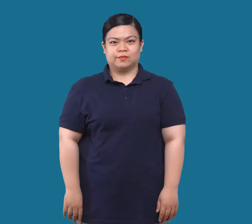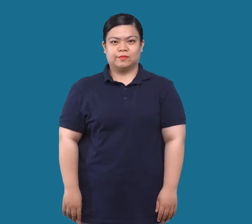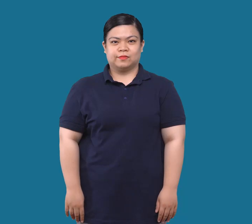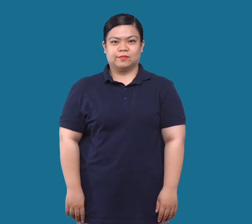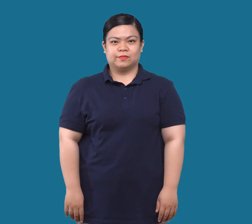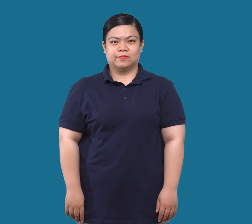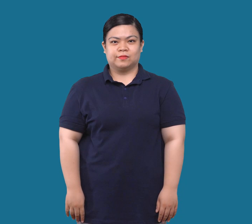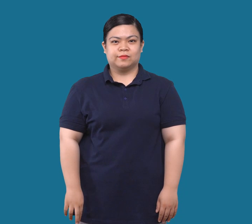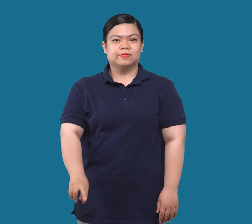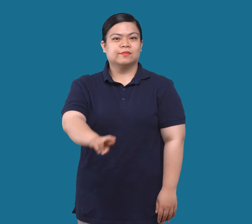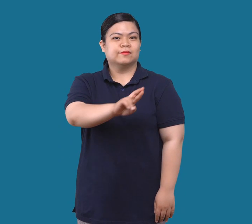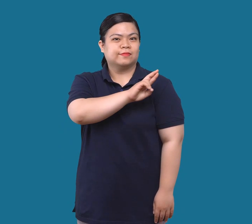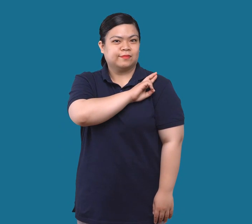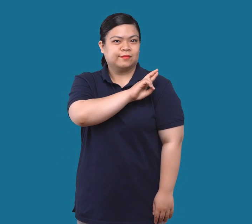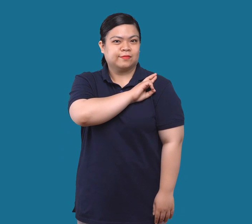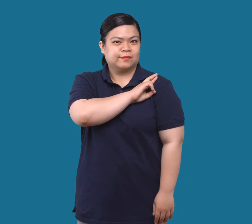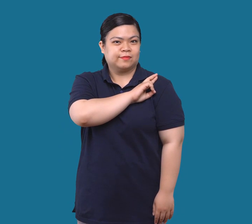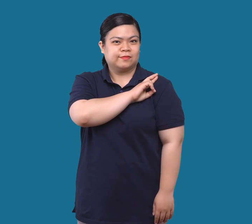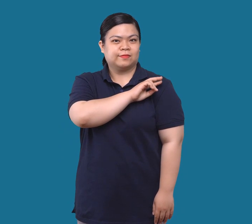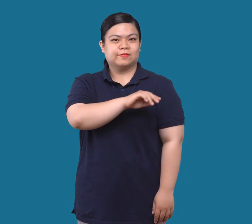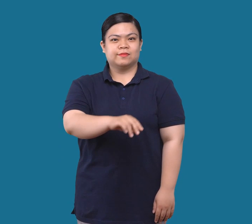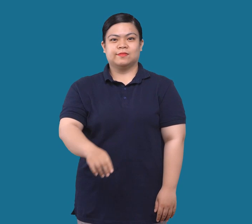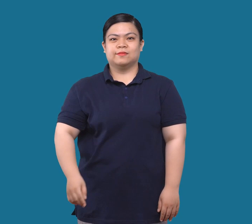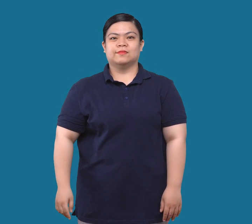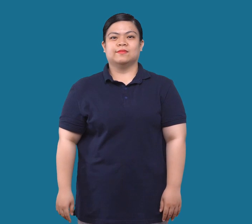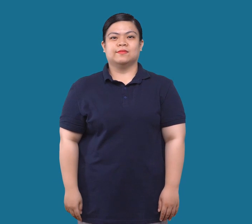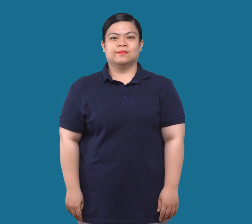riêng tư